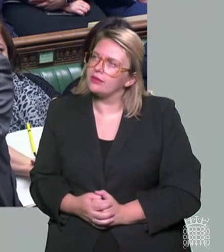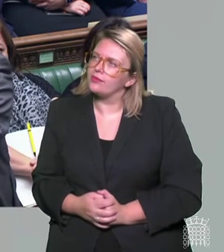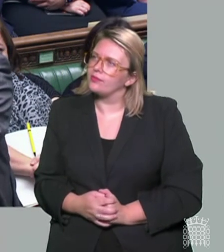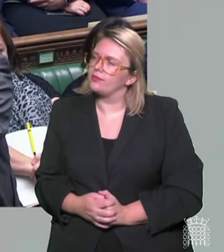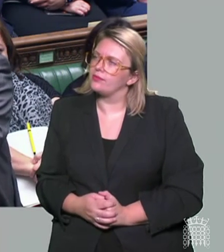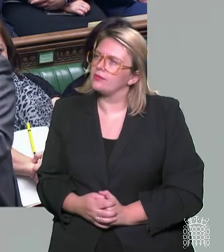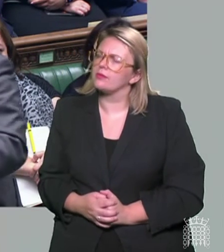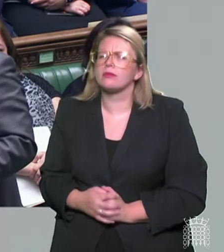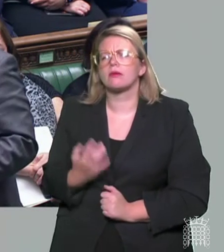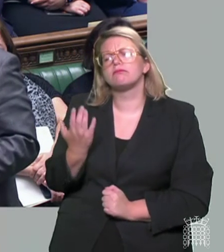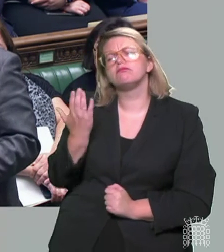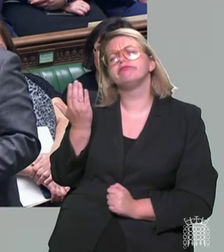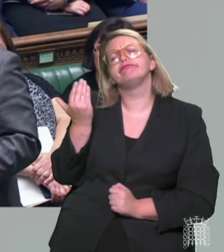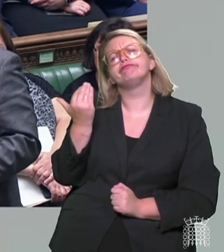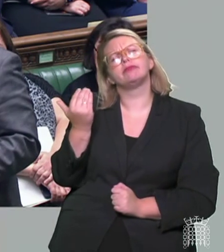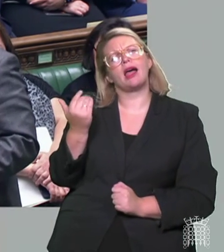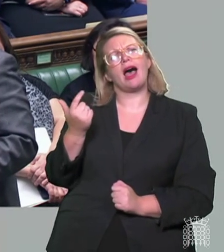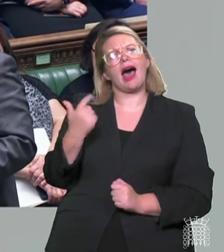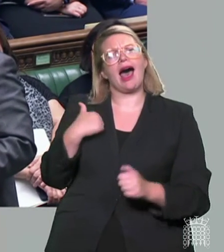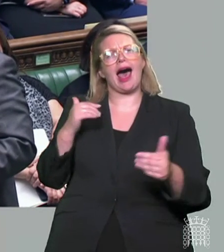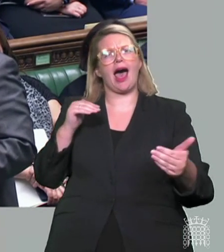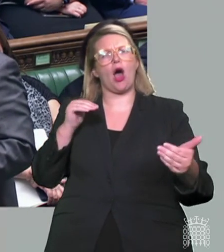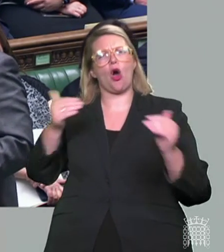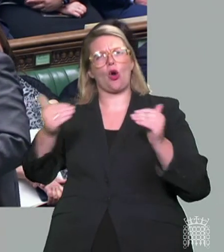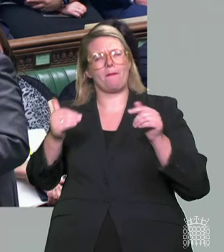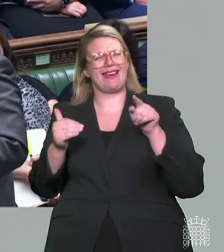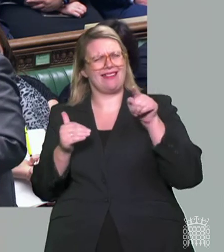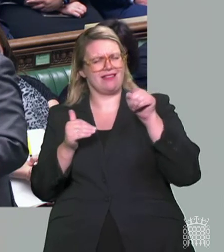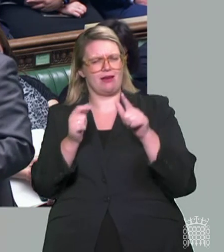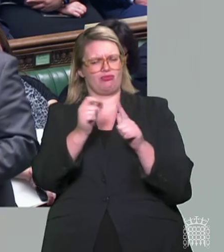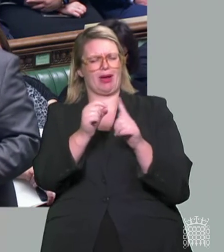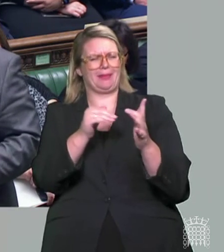A few weeks ago, I compared the Prime Minister to Monty Python’s black knight.